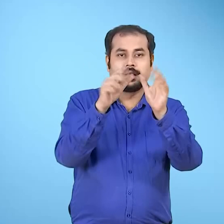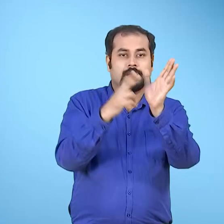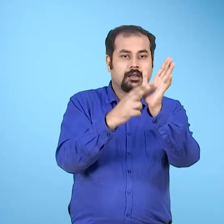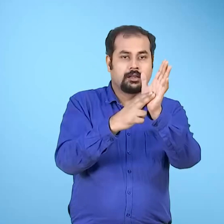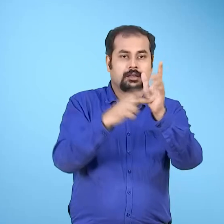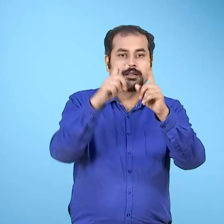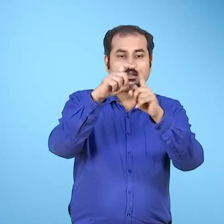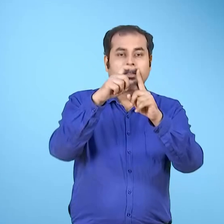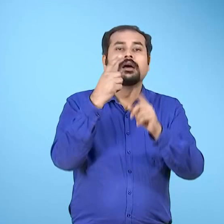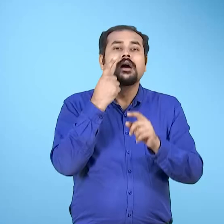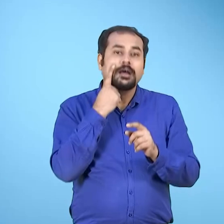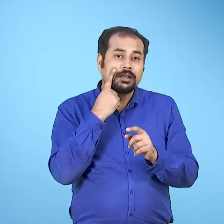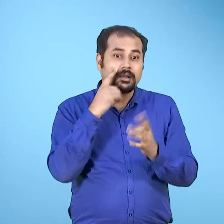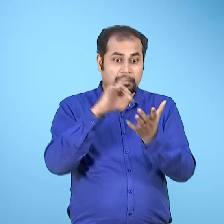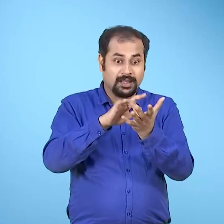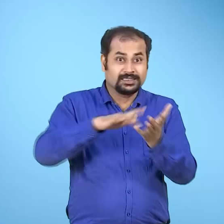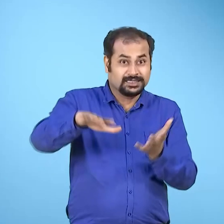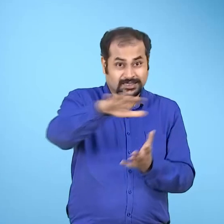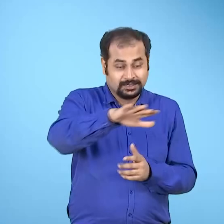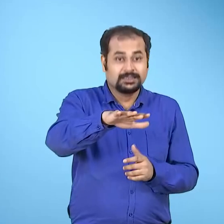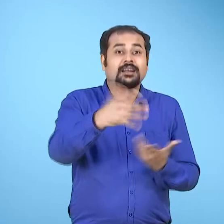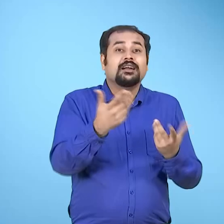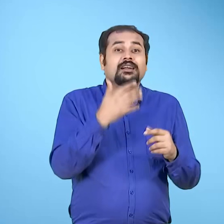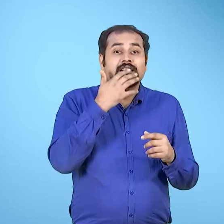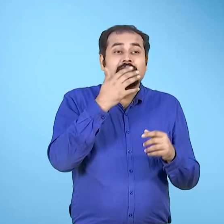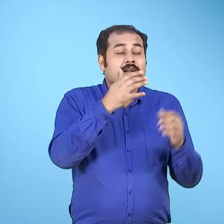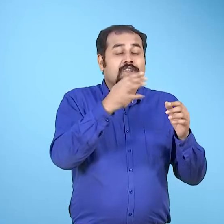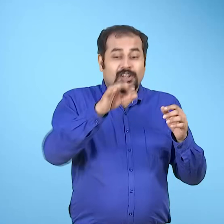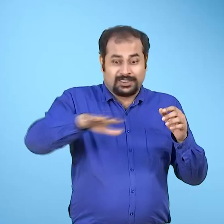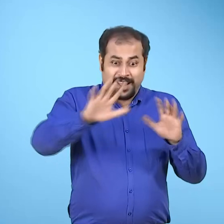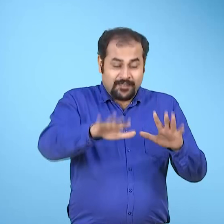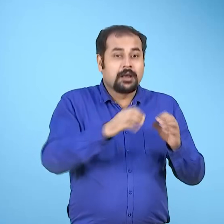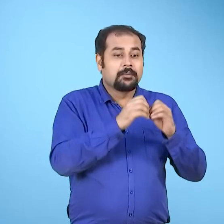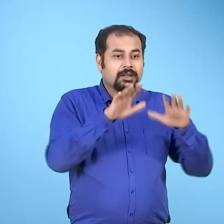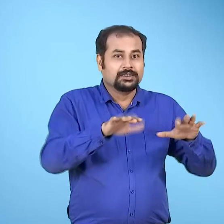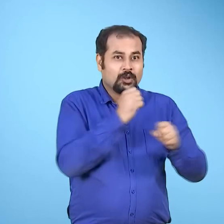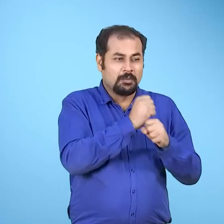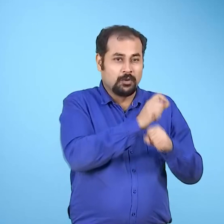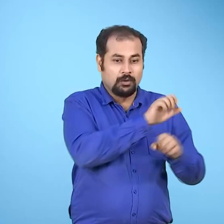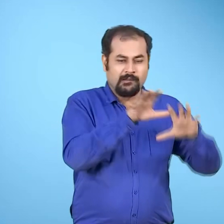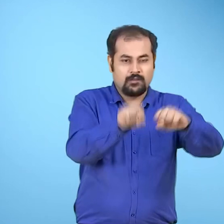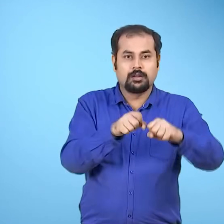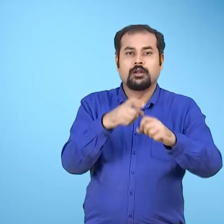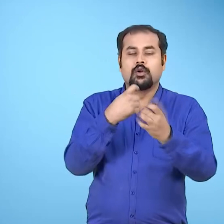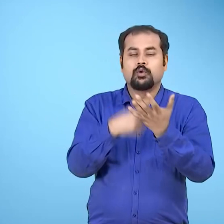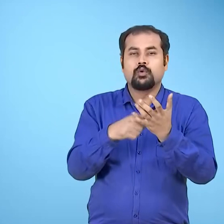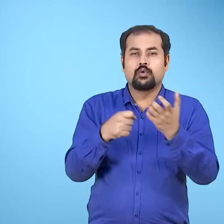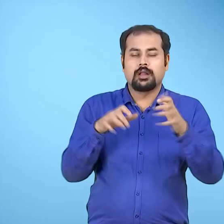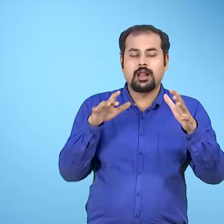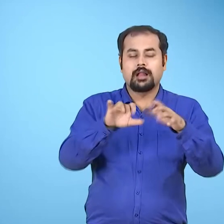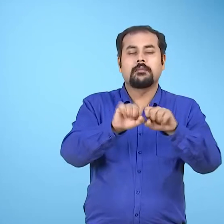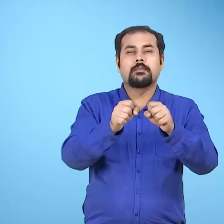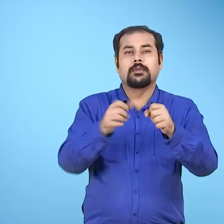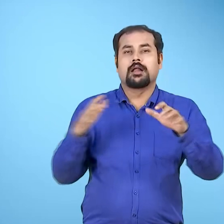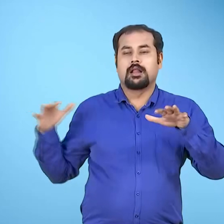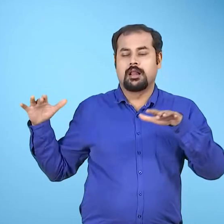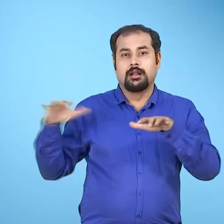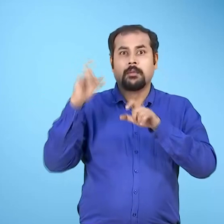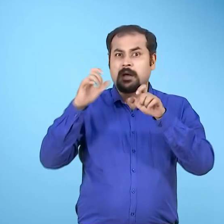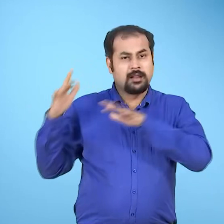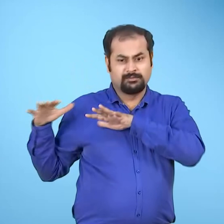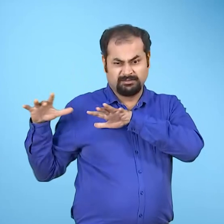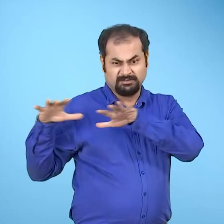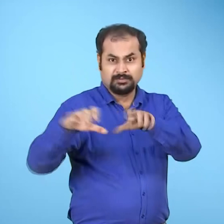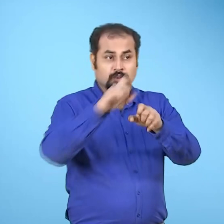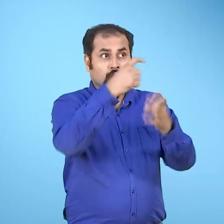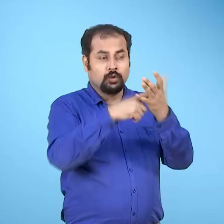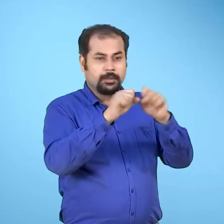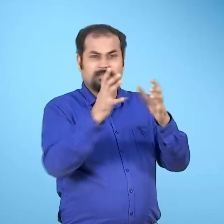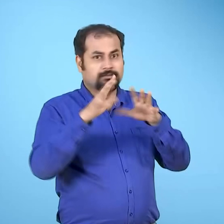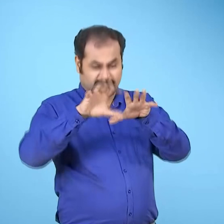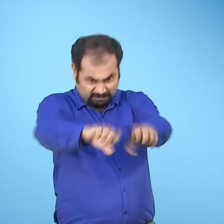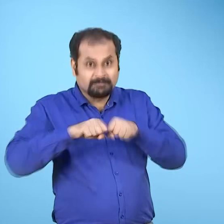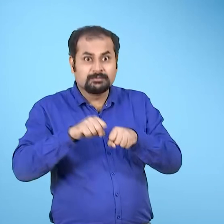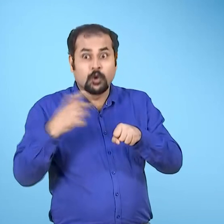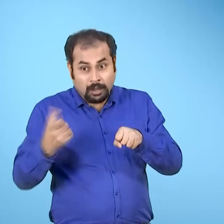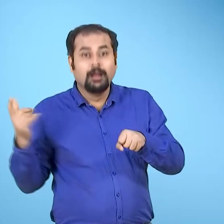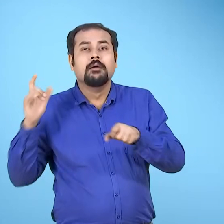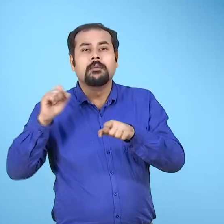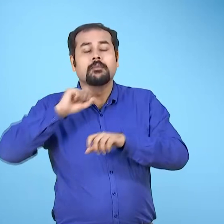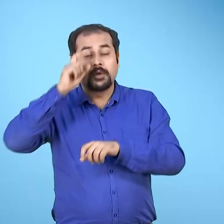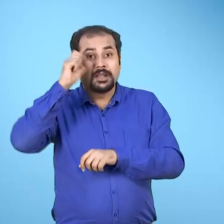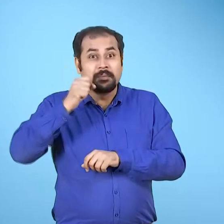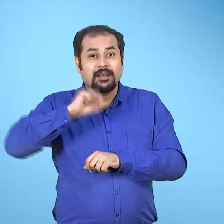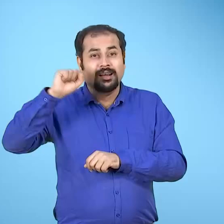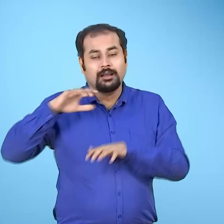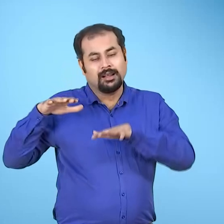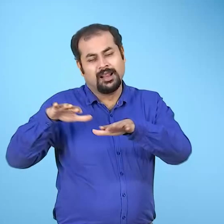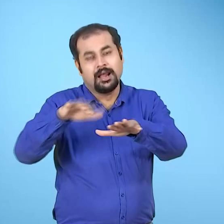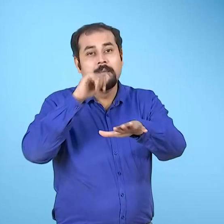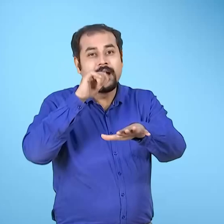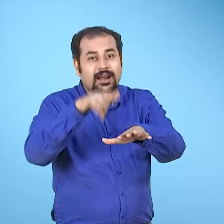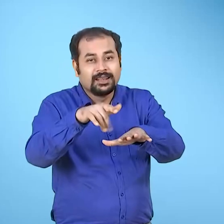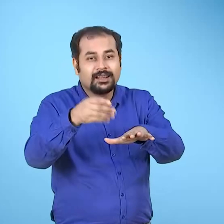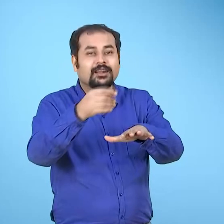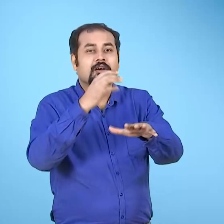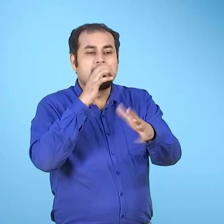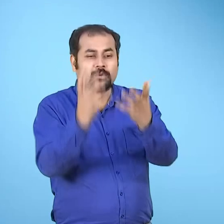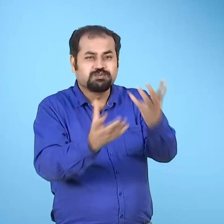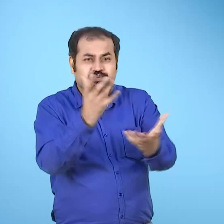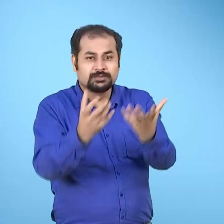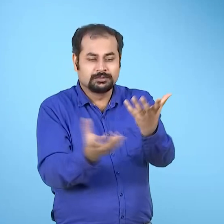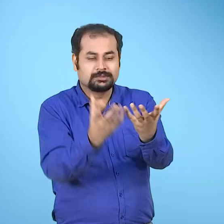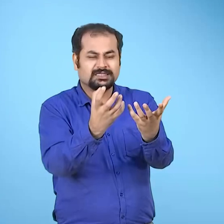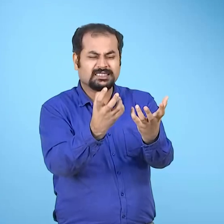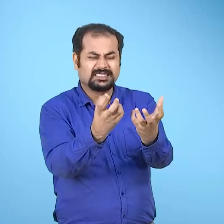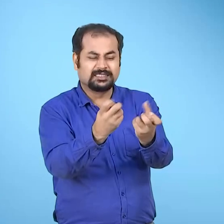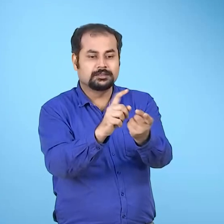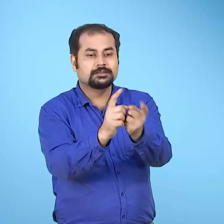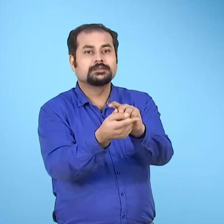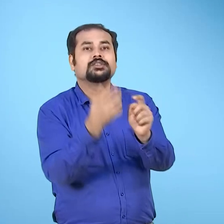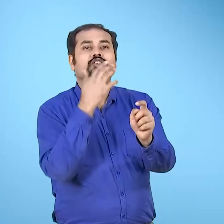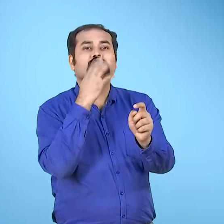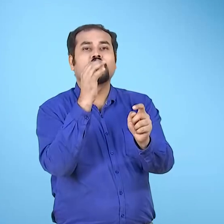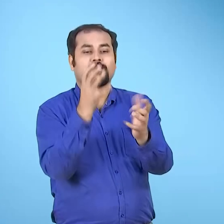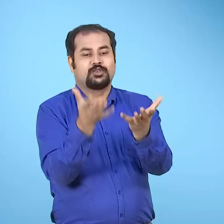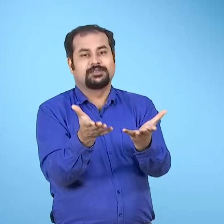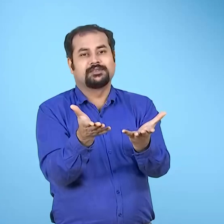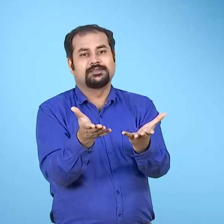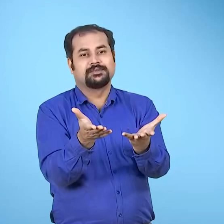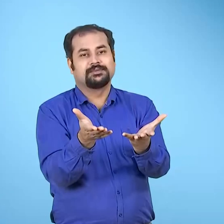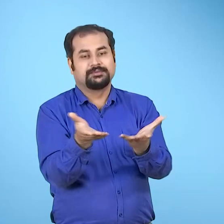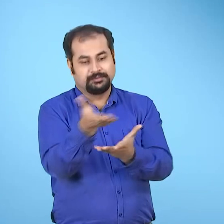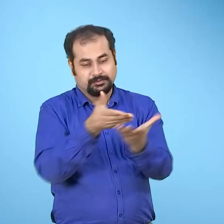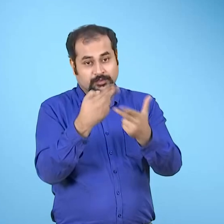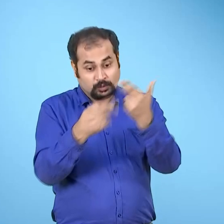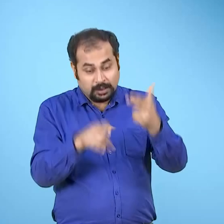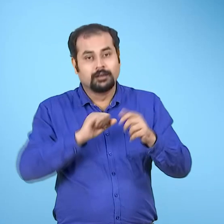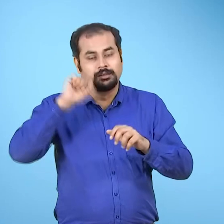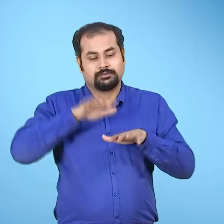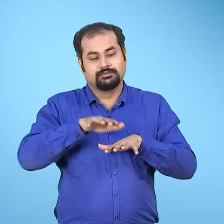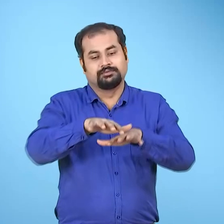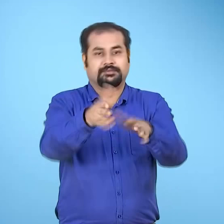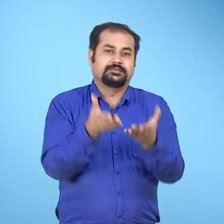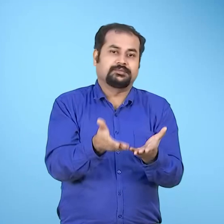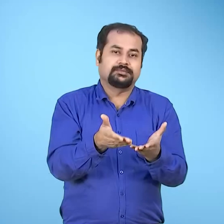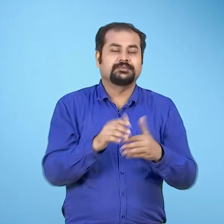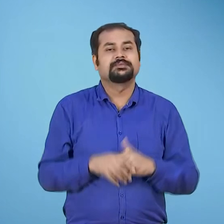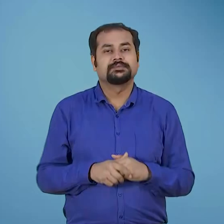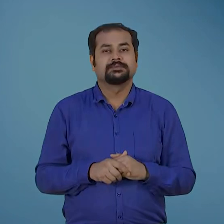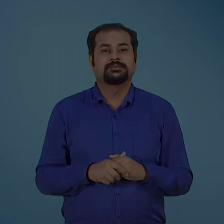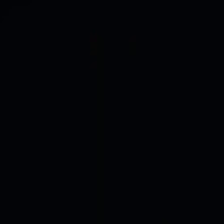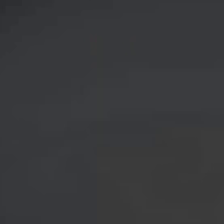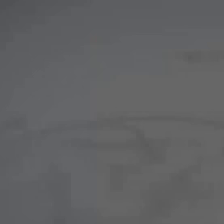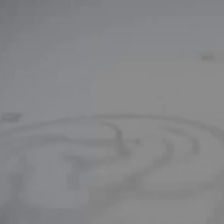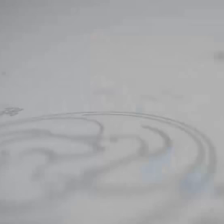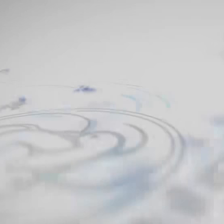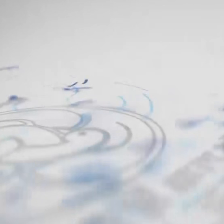found on the seashore, and boiling sea water to produce salt. This is referred to as the Dandi March.